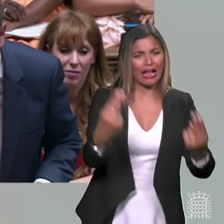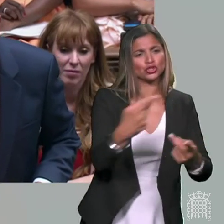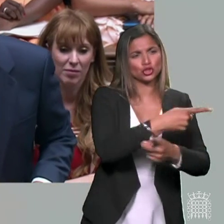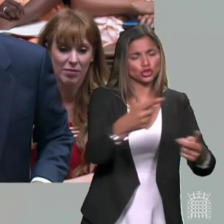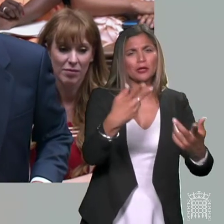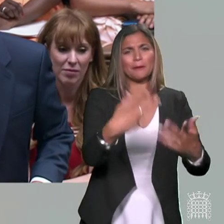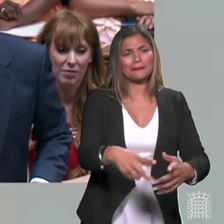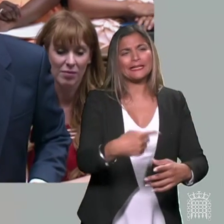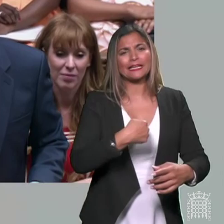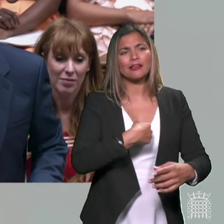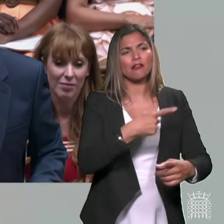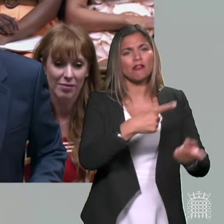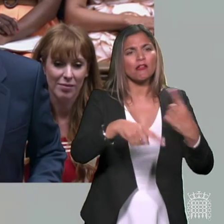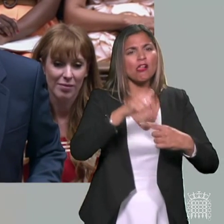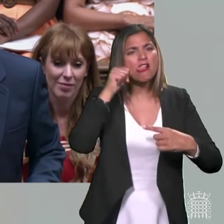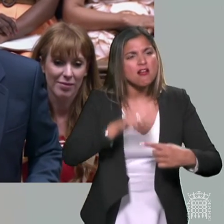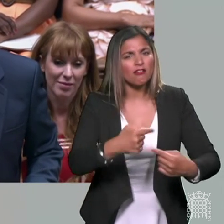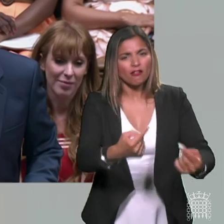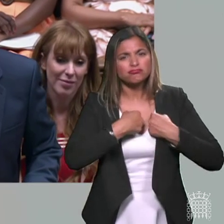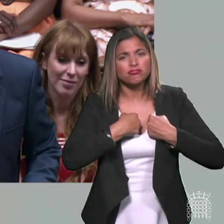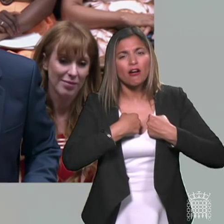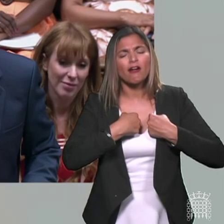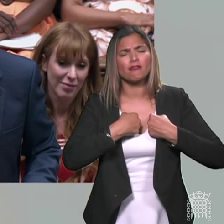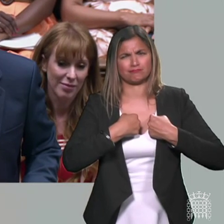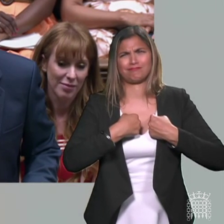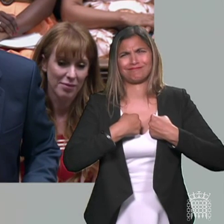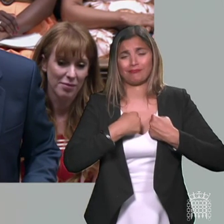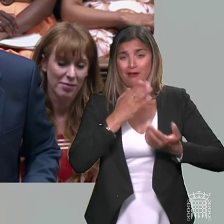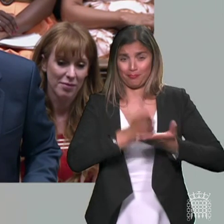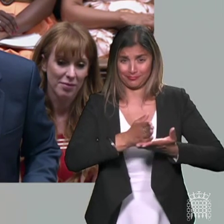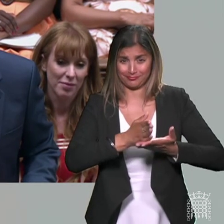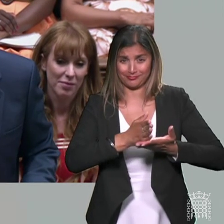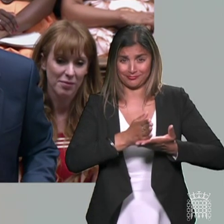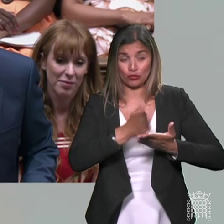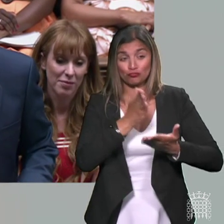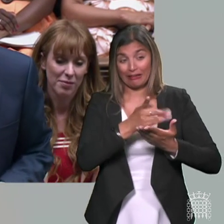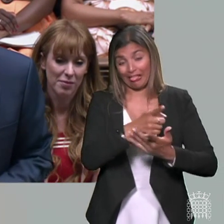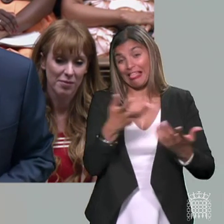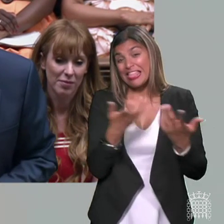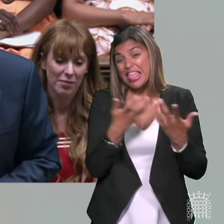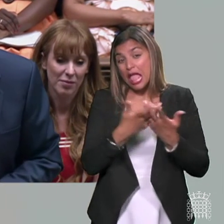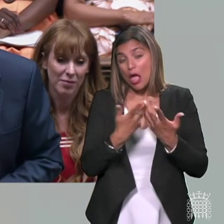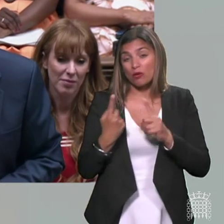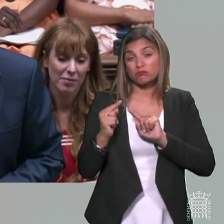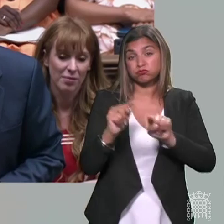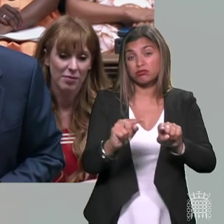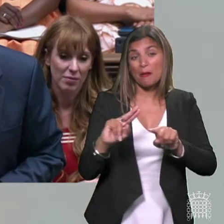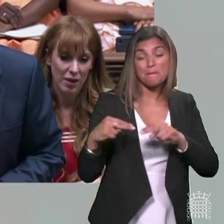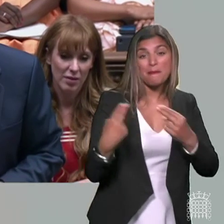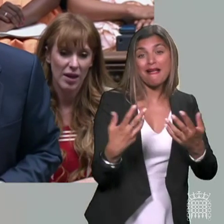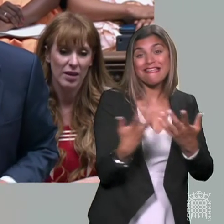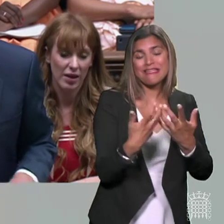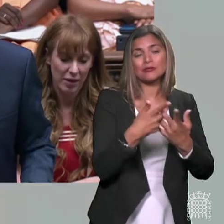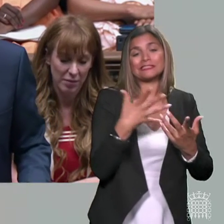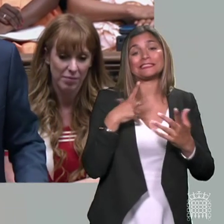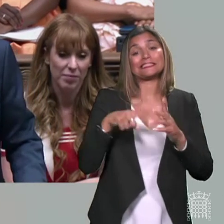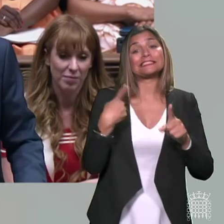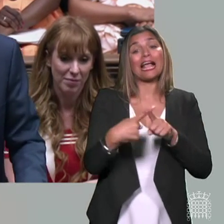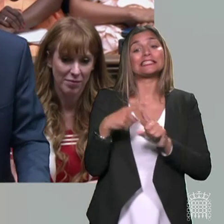Here is an idea: if he really wants to hit them where it hurts, he should tighten the rules on tax avoidance.